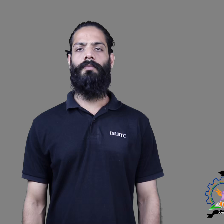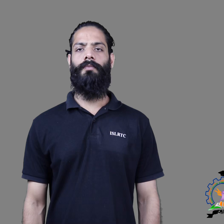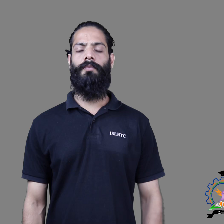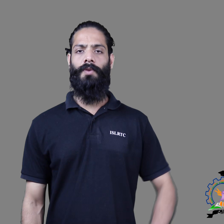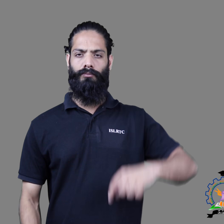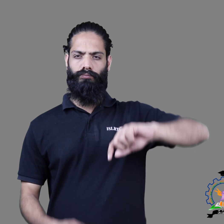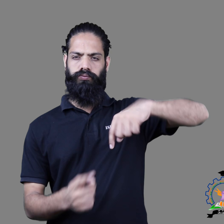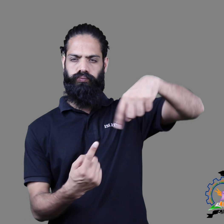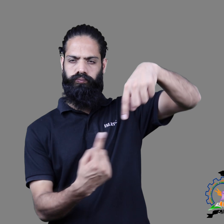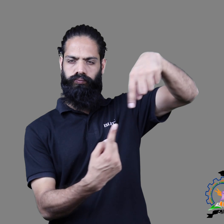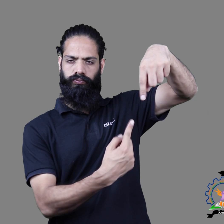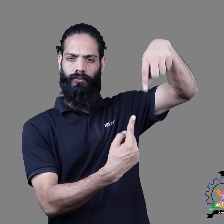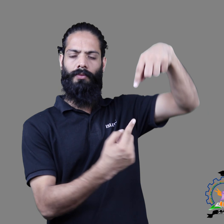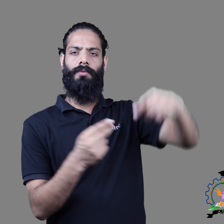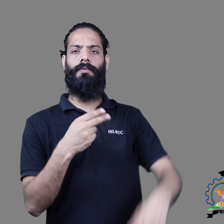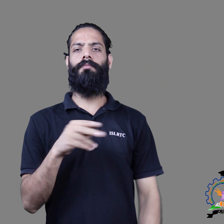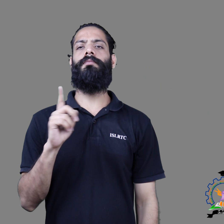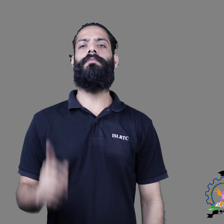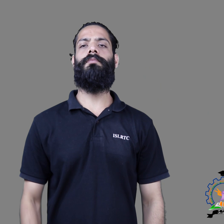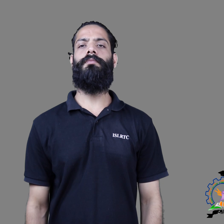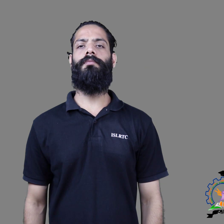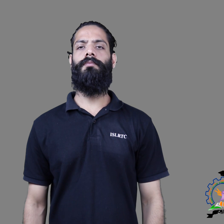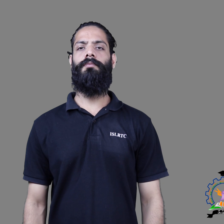Spinning